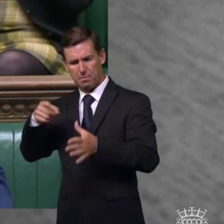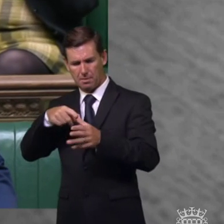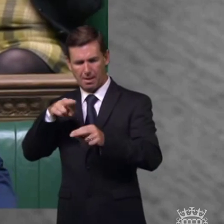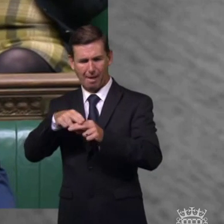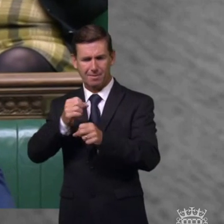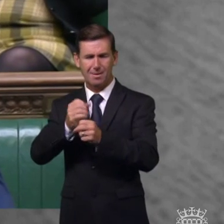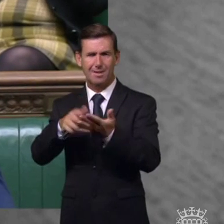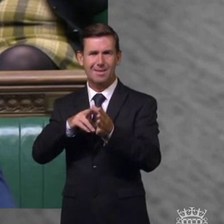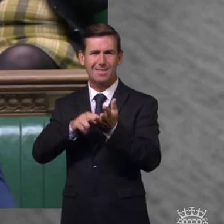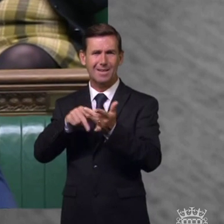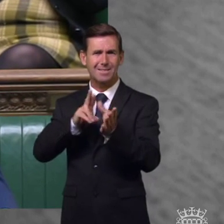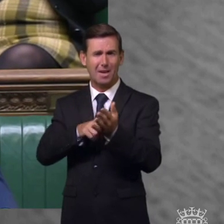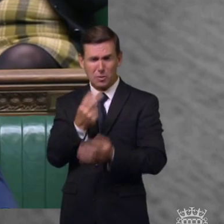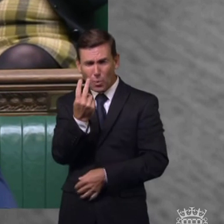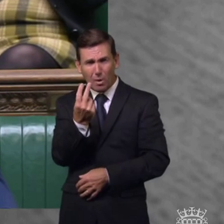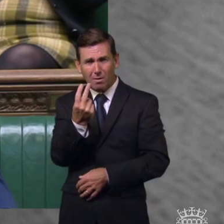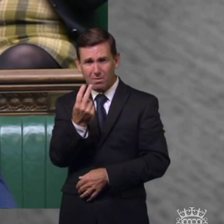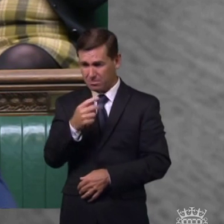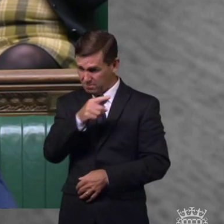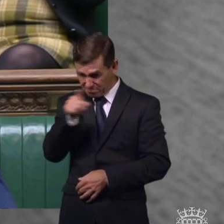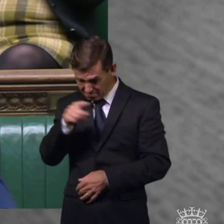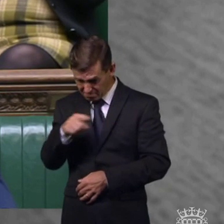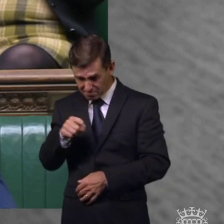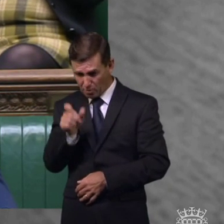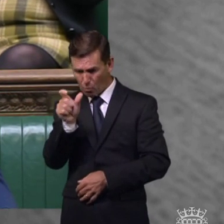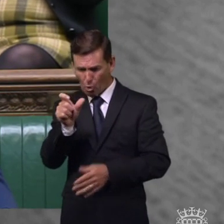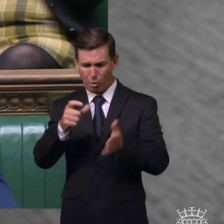The review did not even mention the Taliban. It did not mention